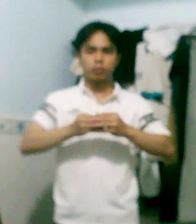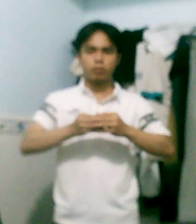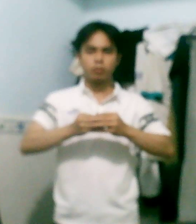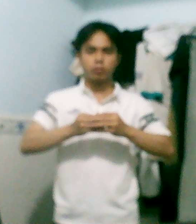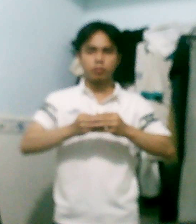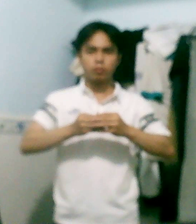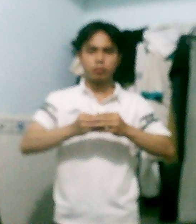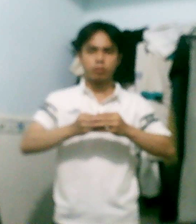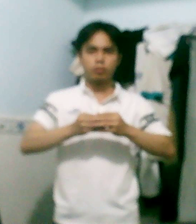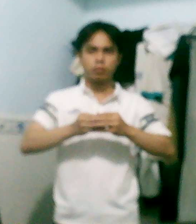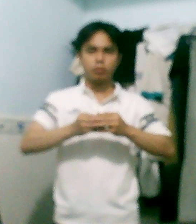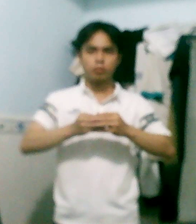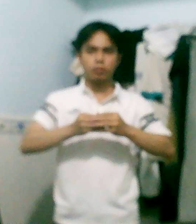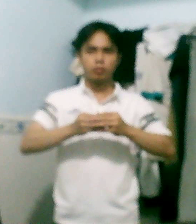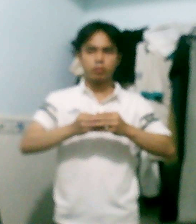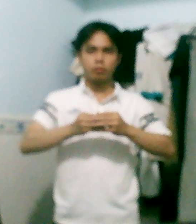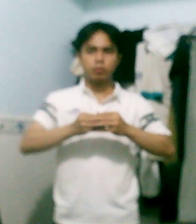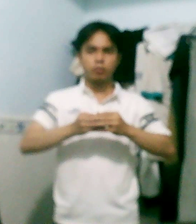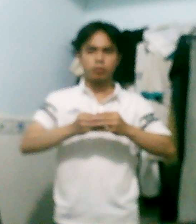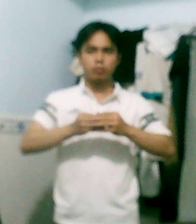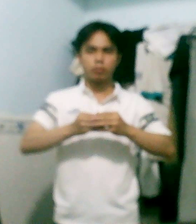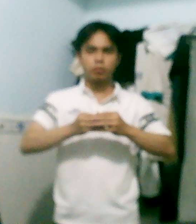nhom